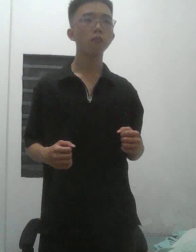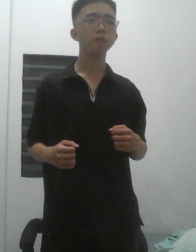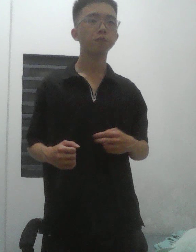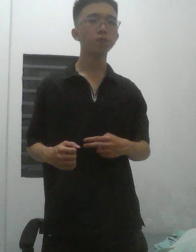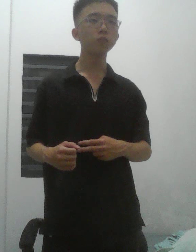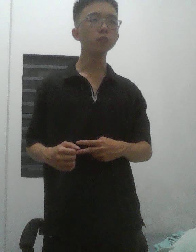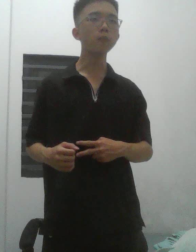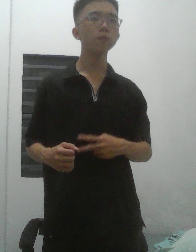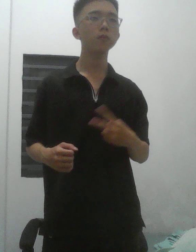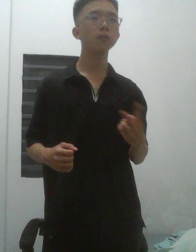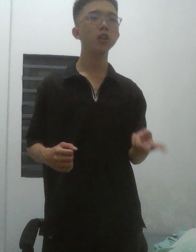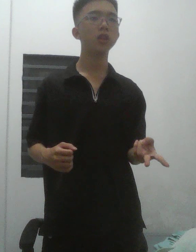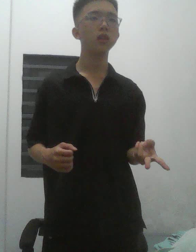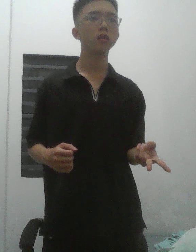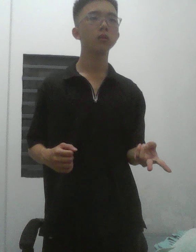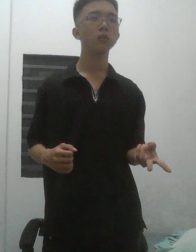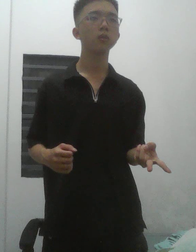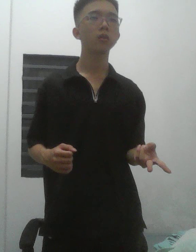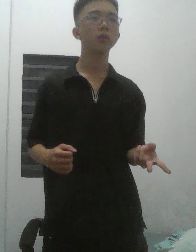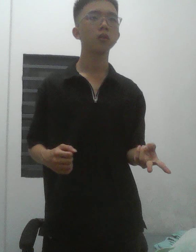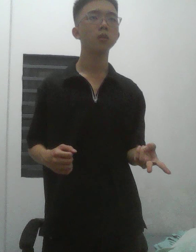it